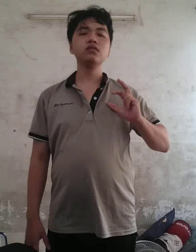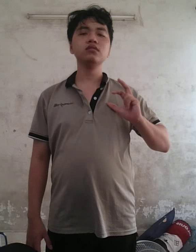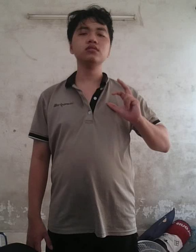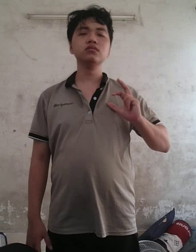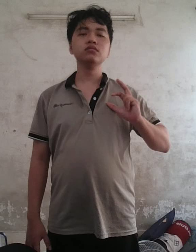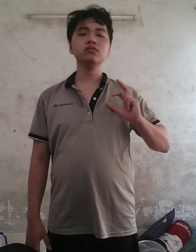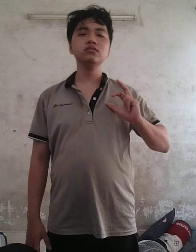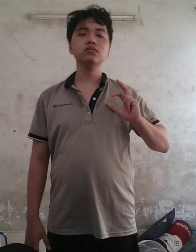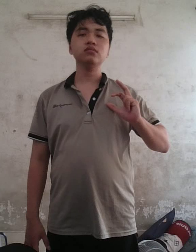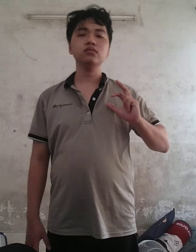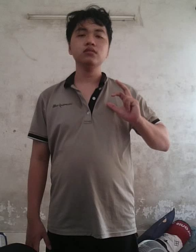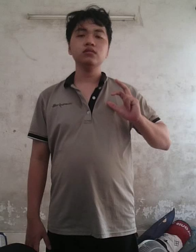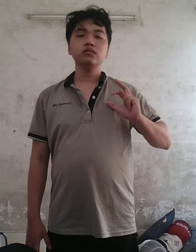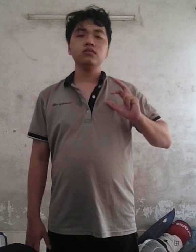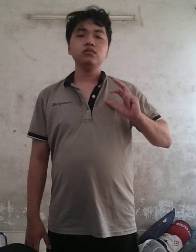giau co